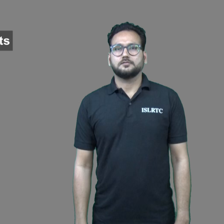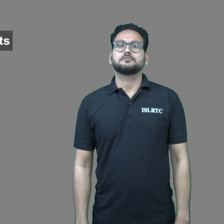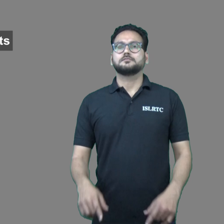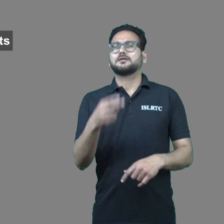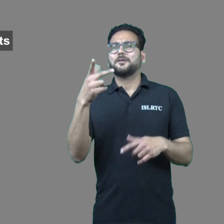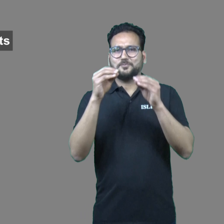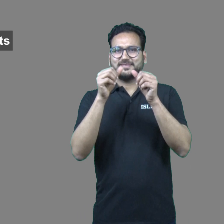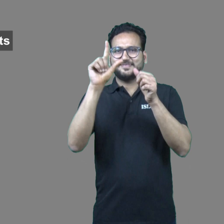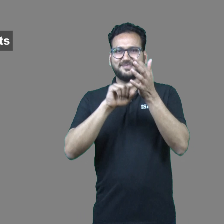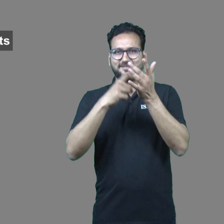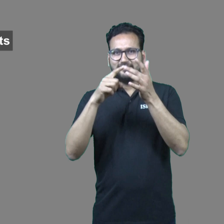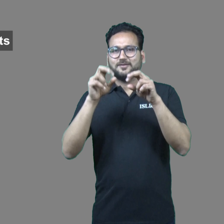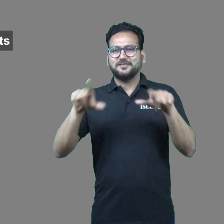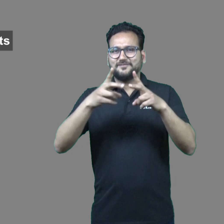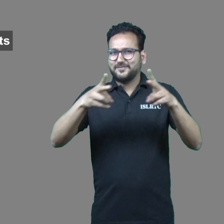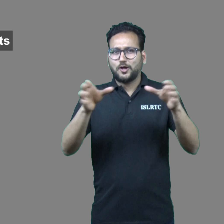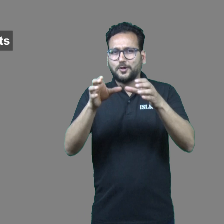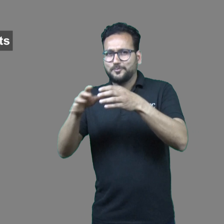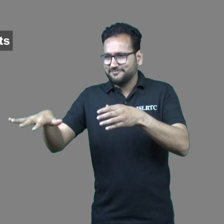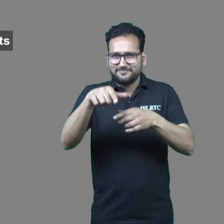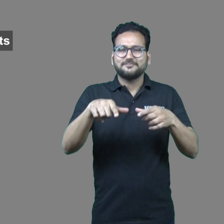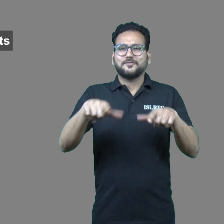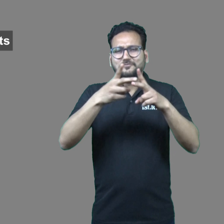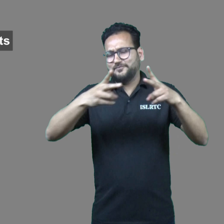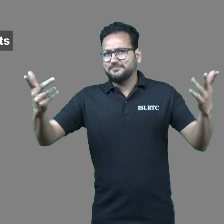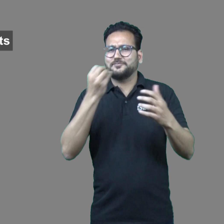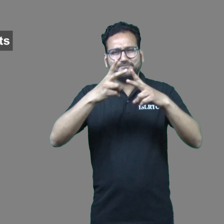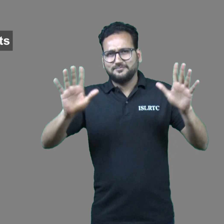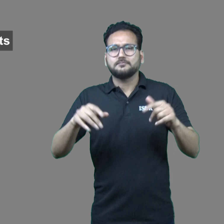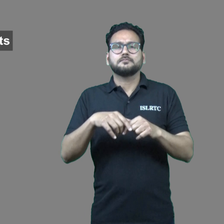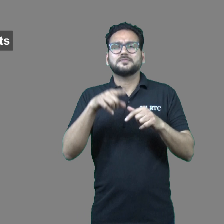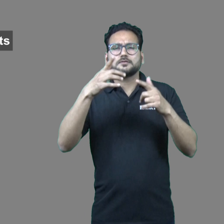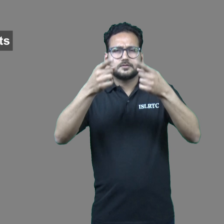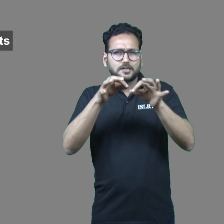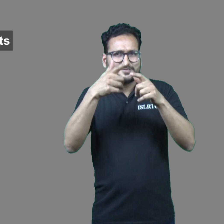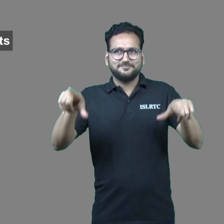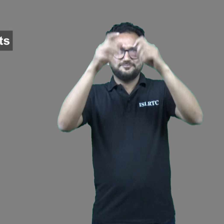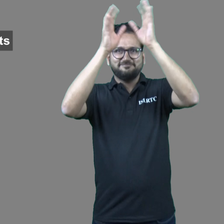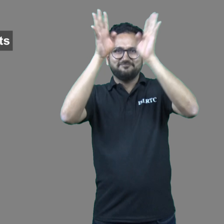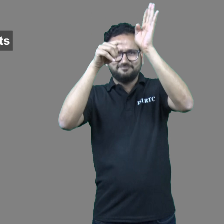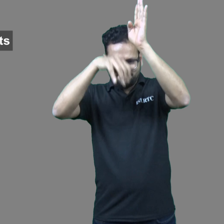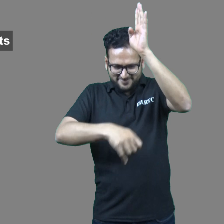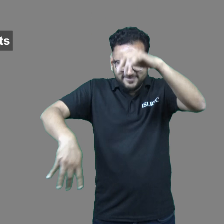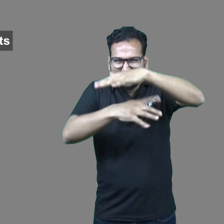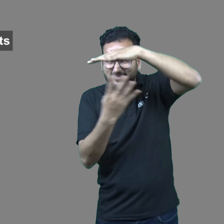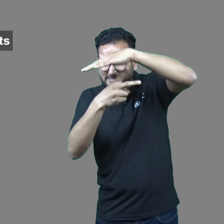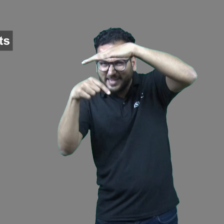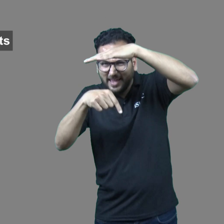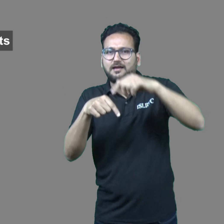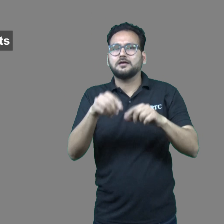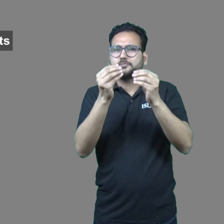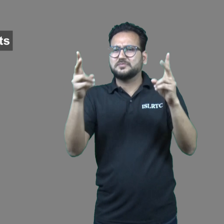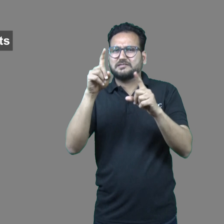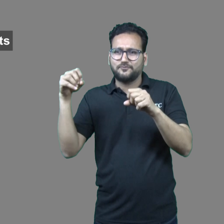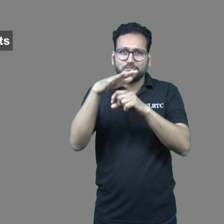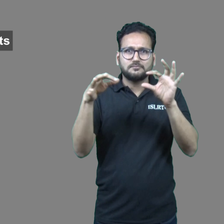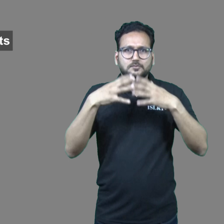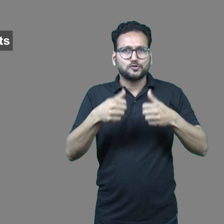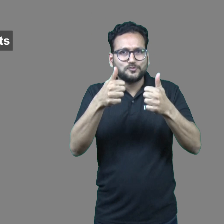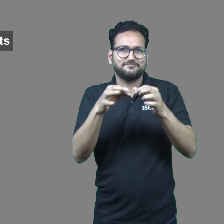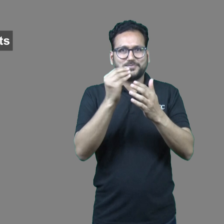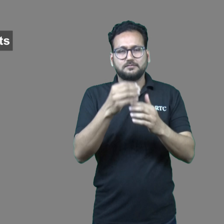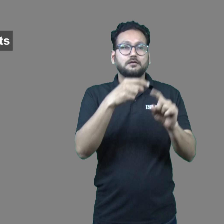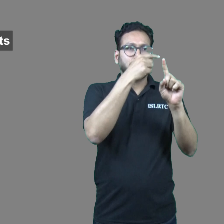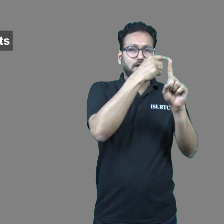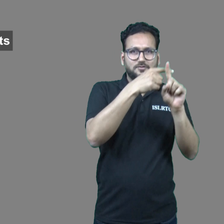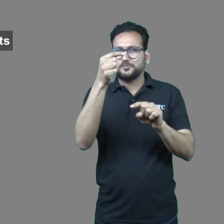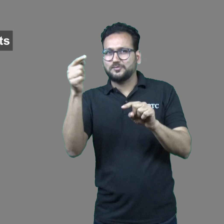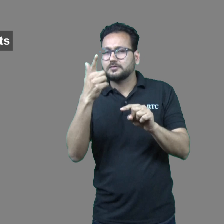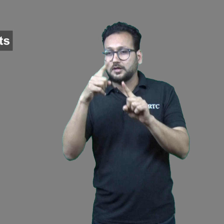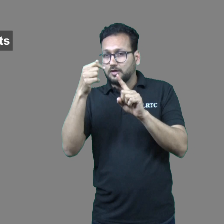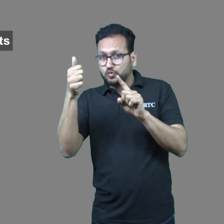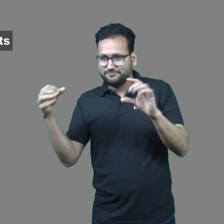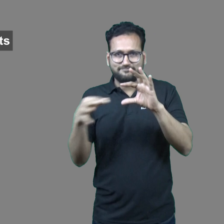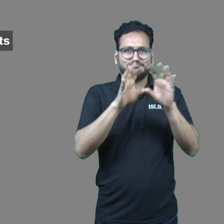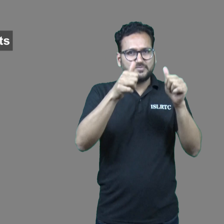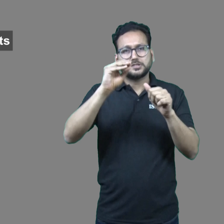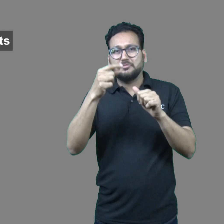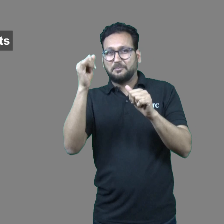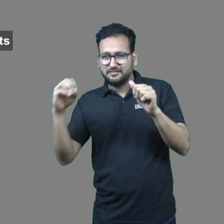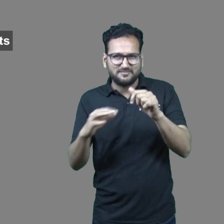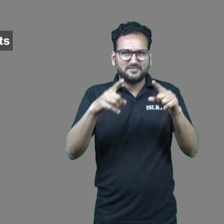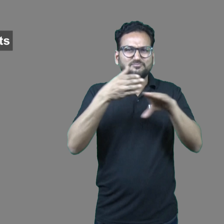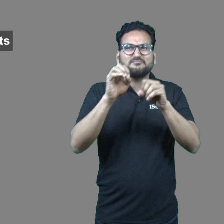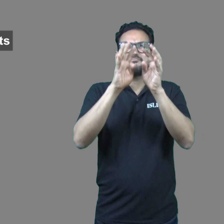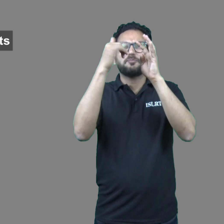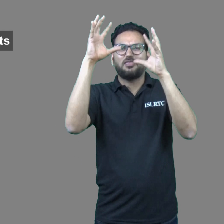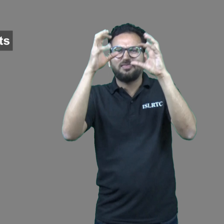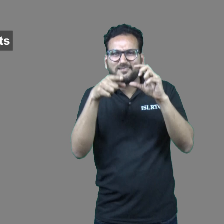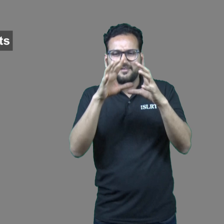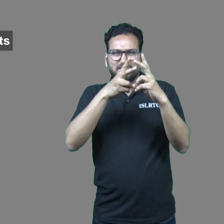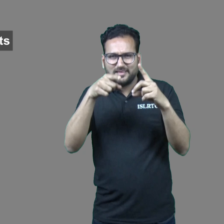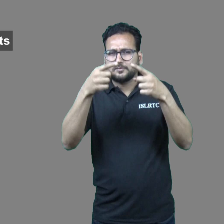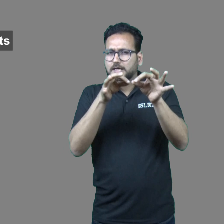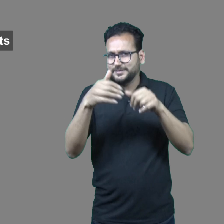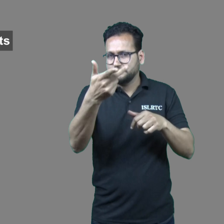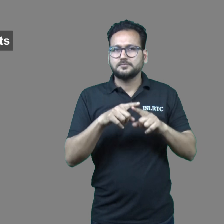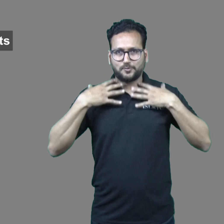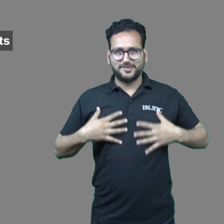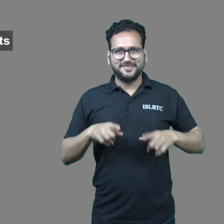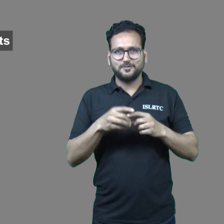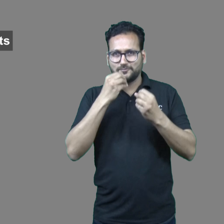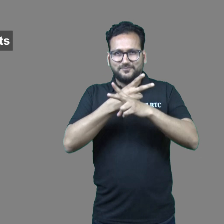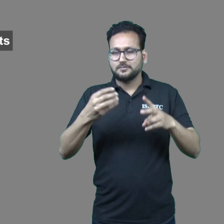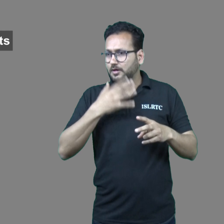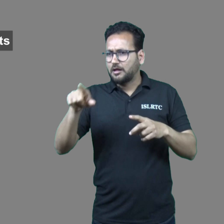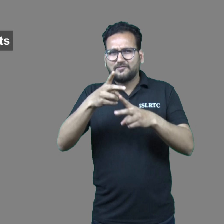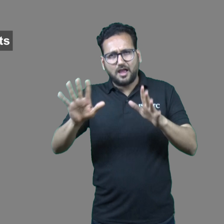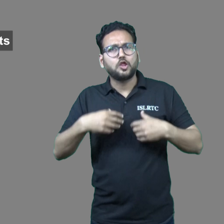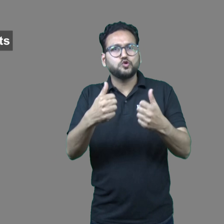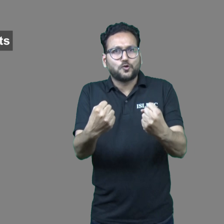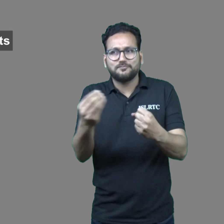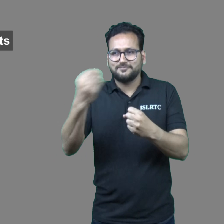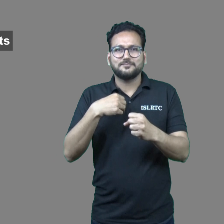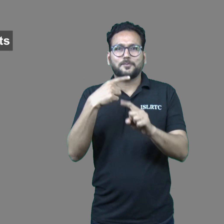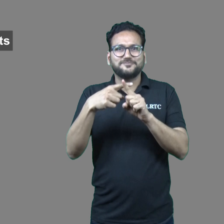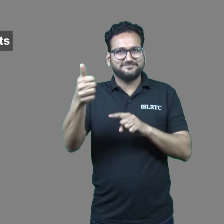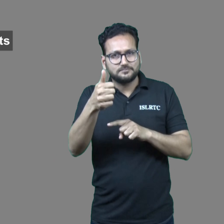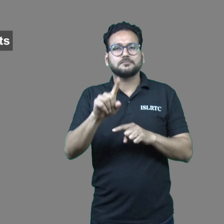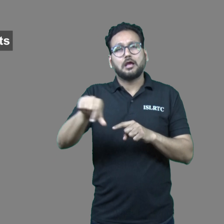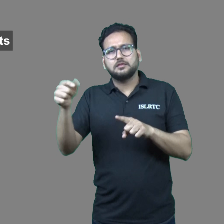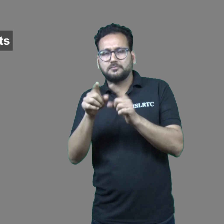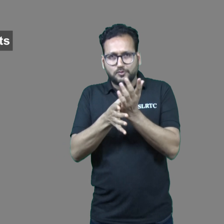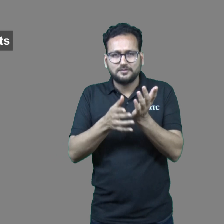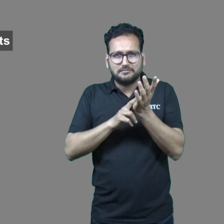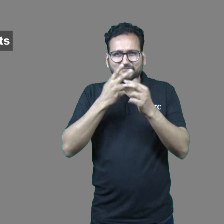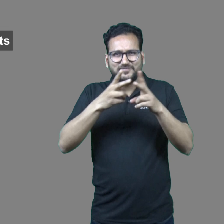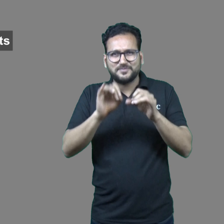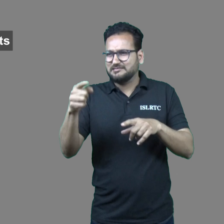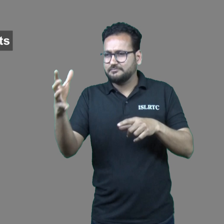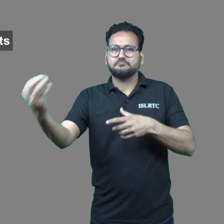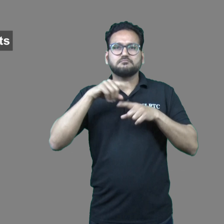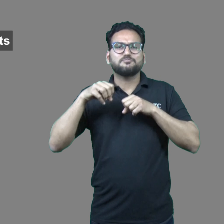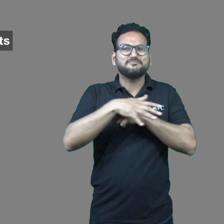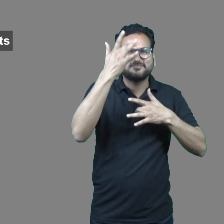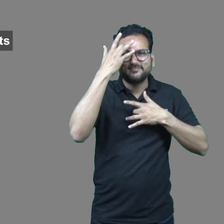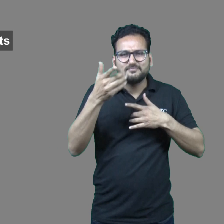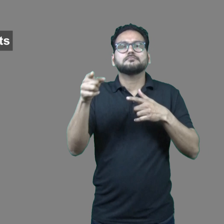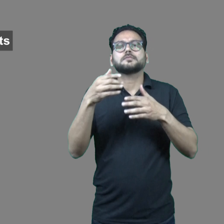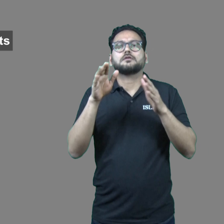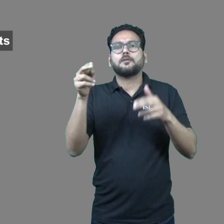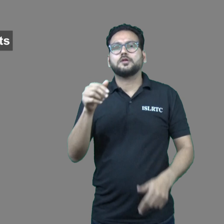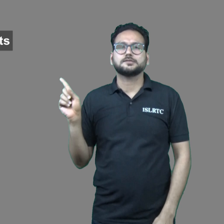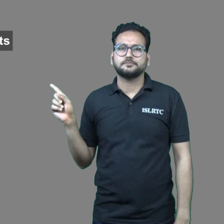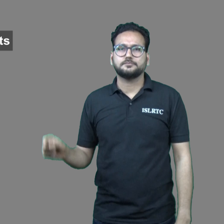Bacteria of Plants